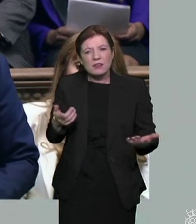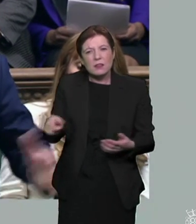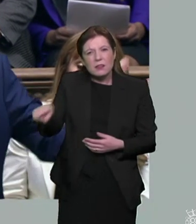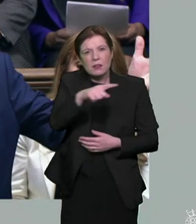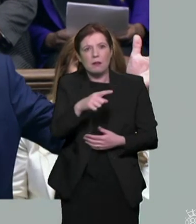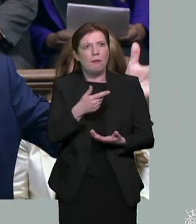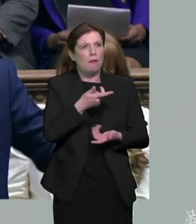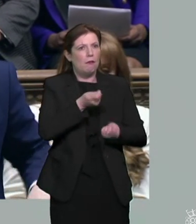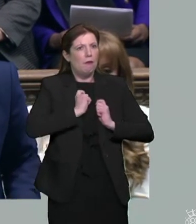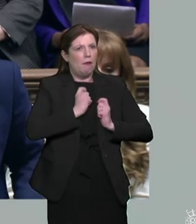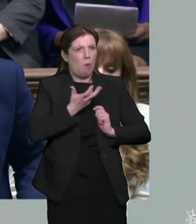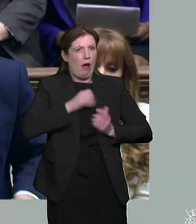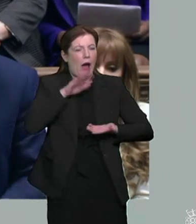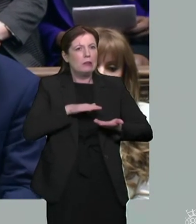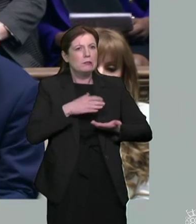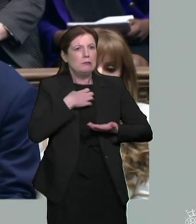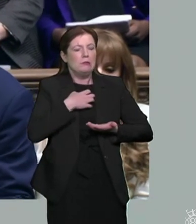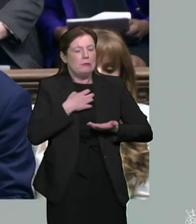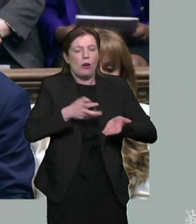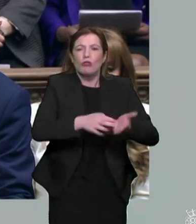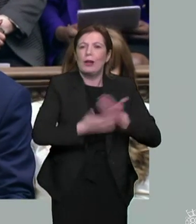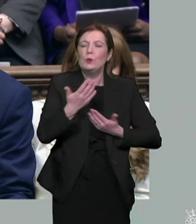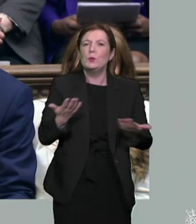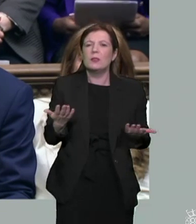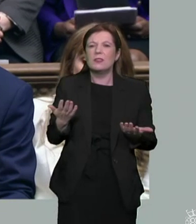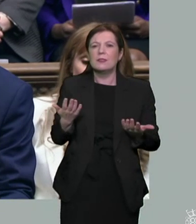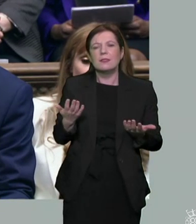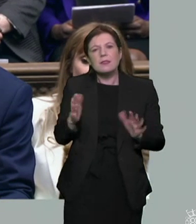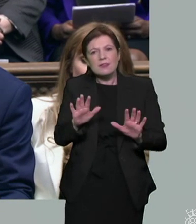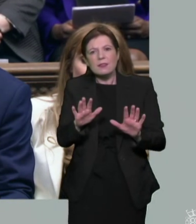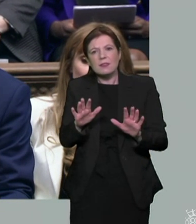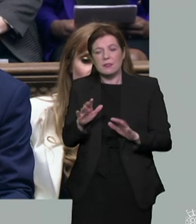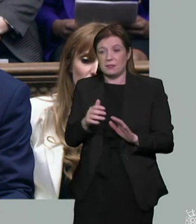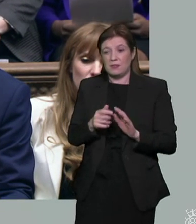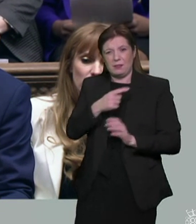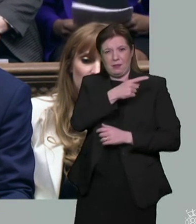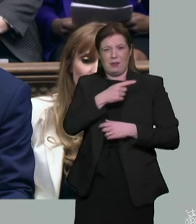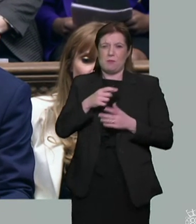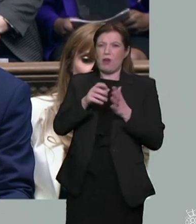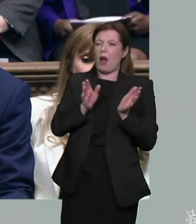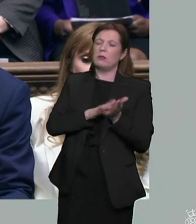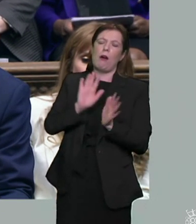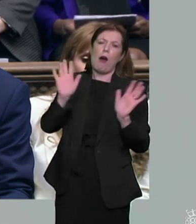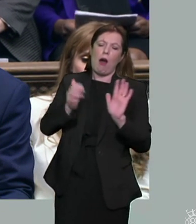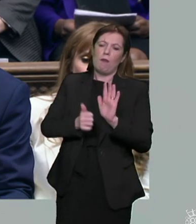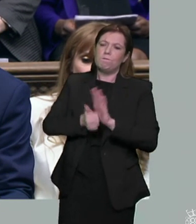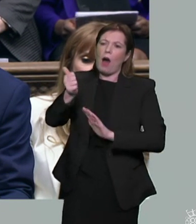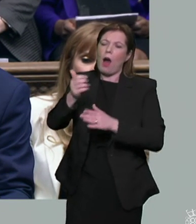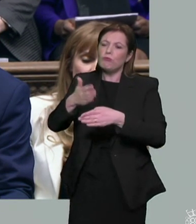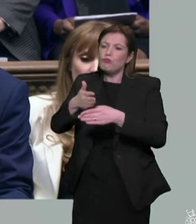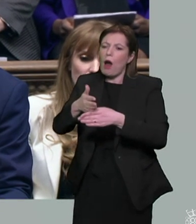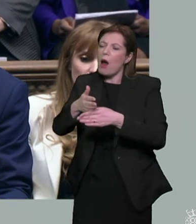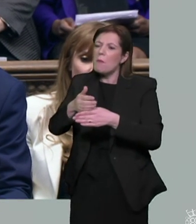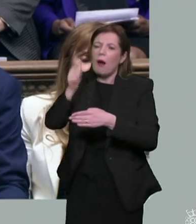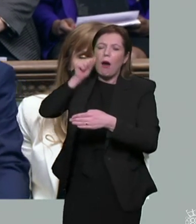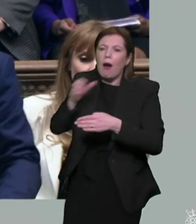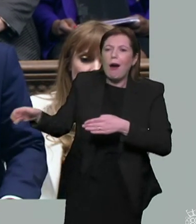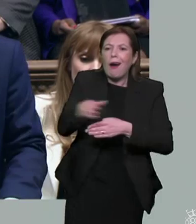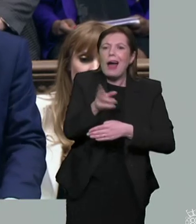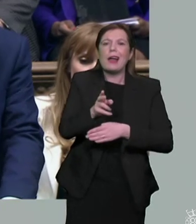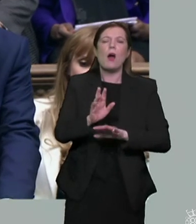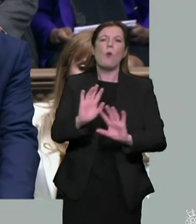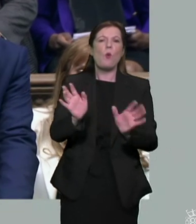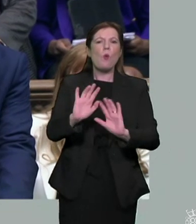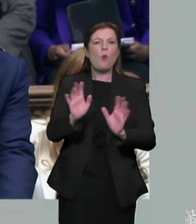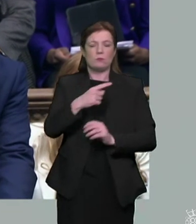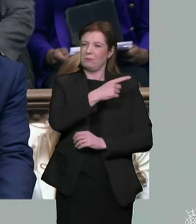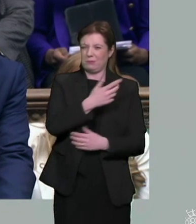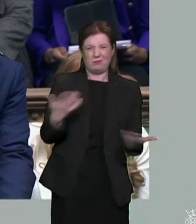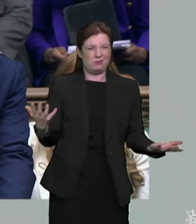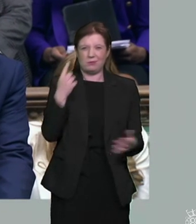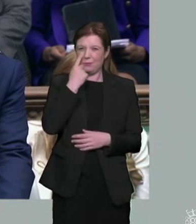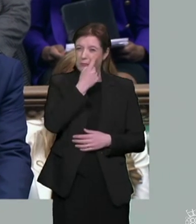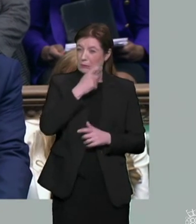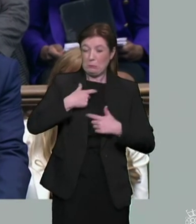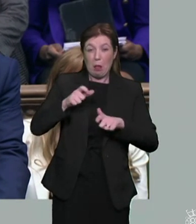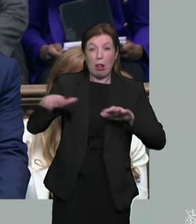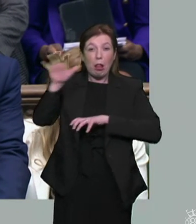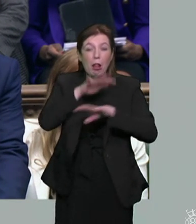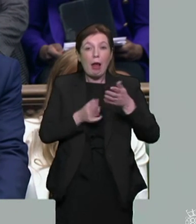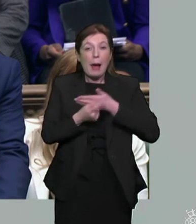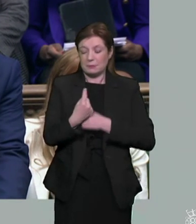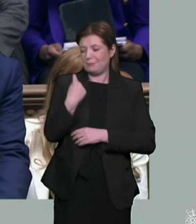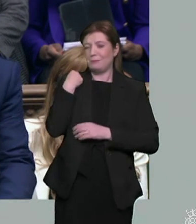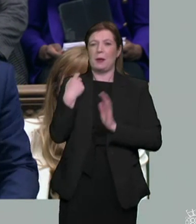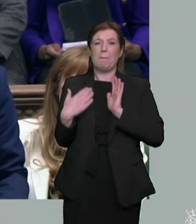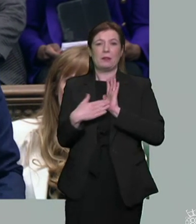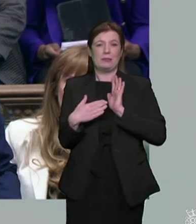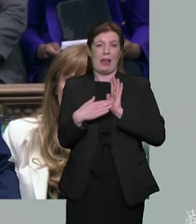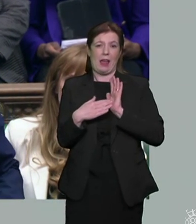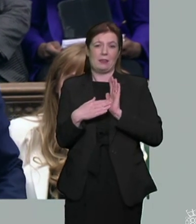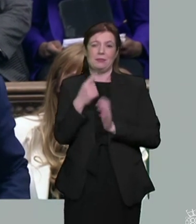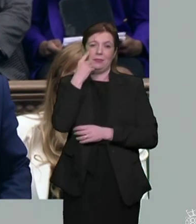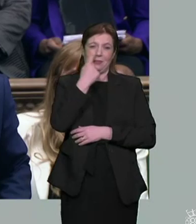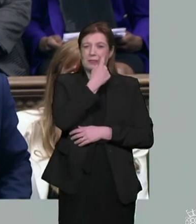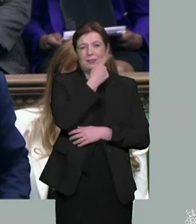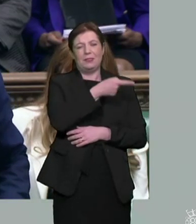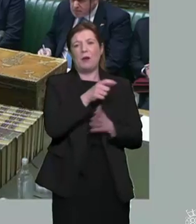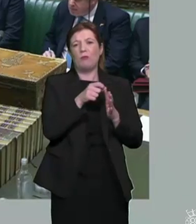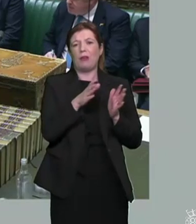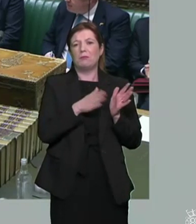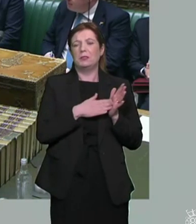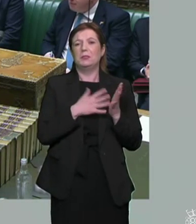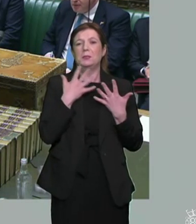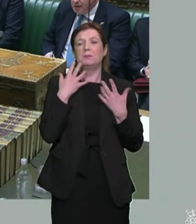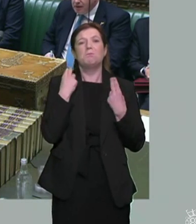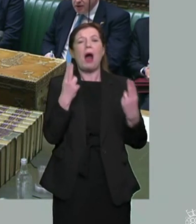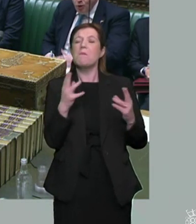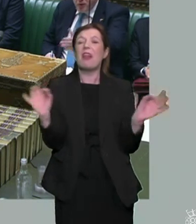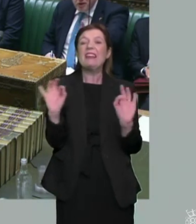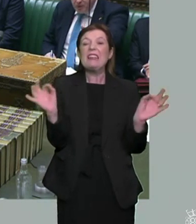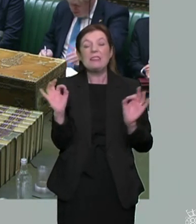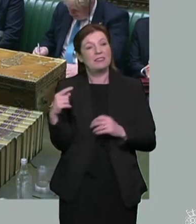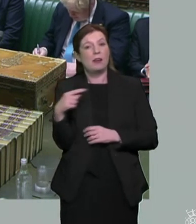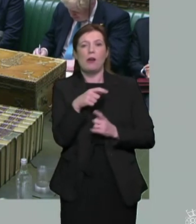The Prime Minister keeps telling us just how opposed he is to fire and rehire, but as we saw on Monday, he does not have the backbone to ban it.